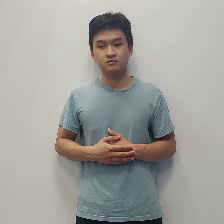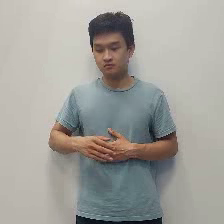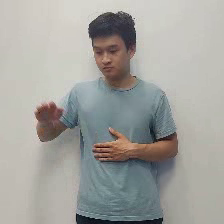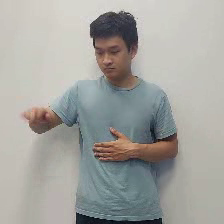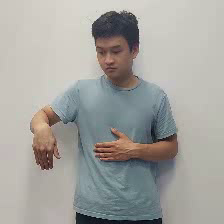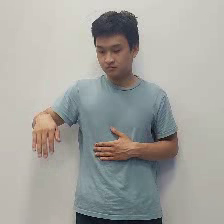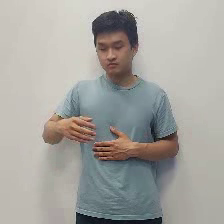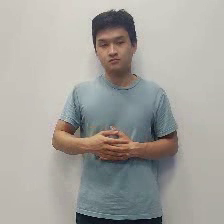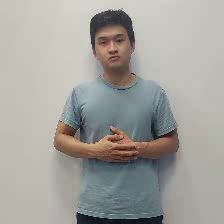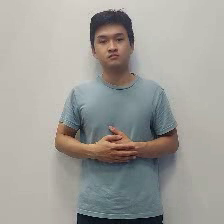Phía sau